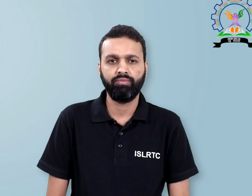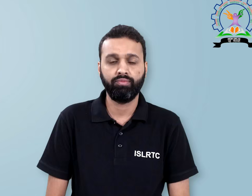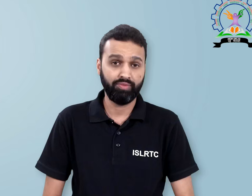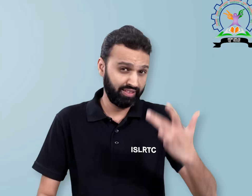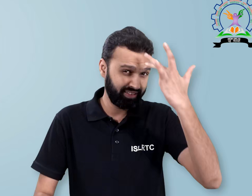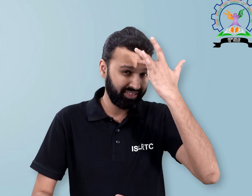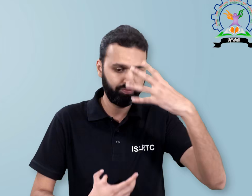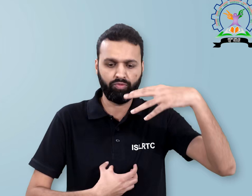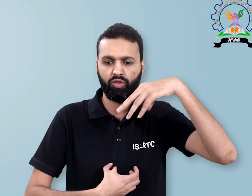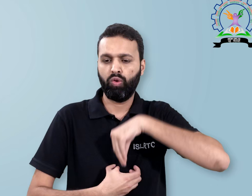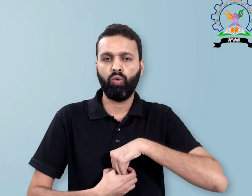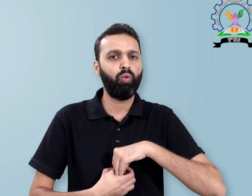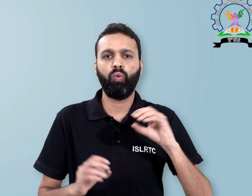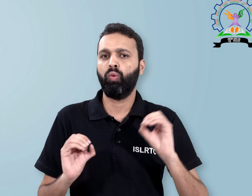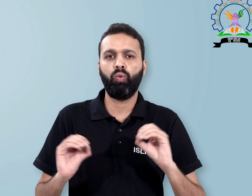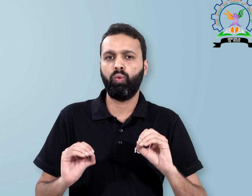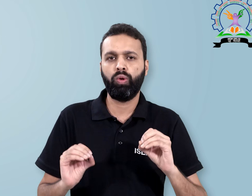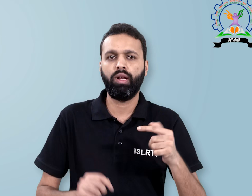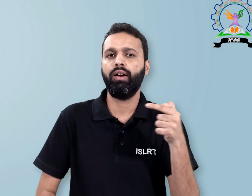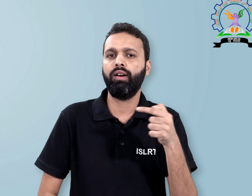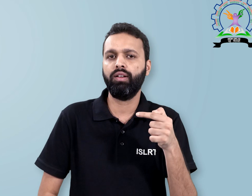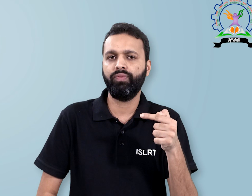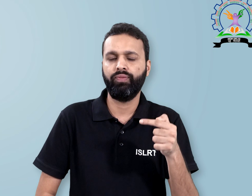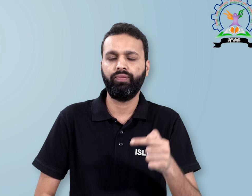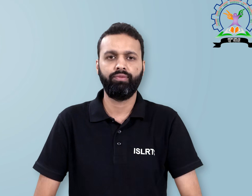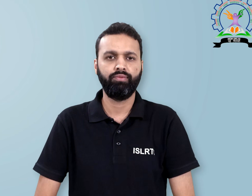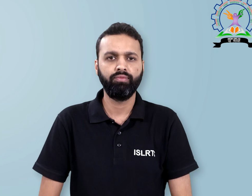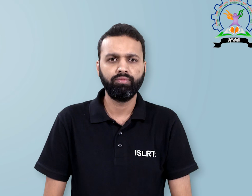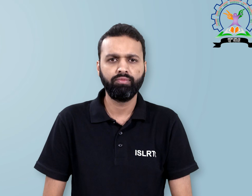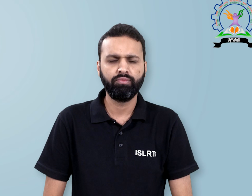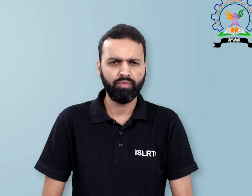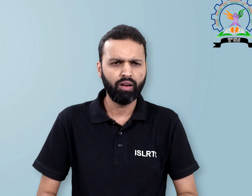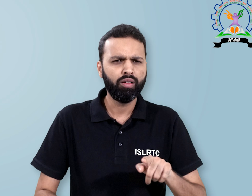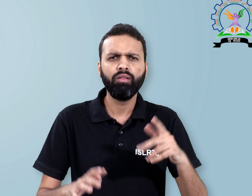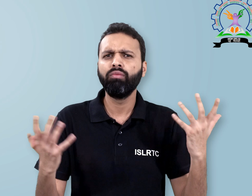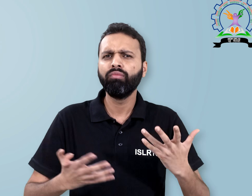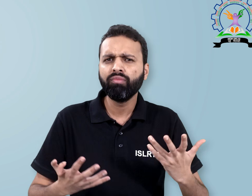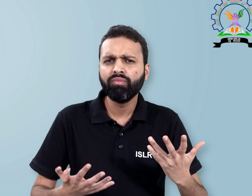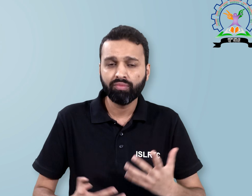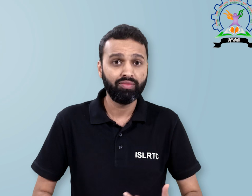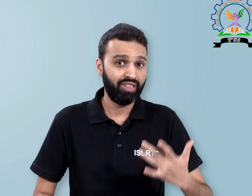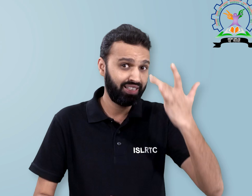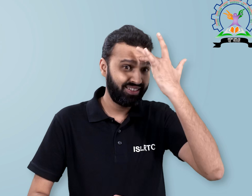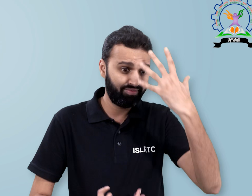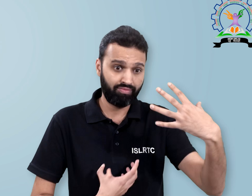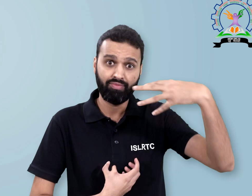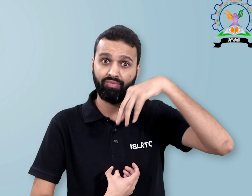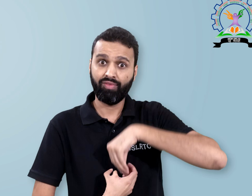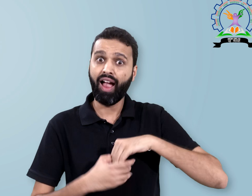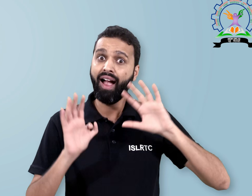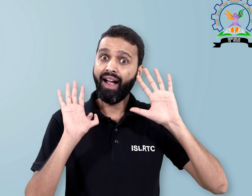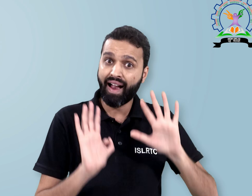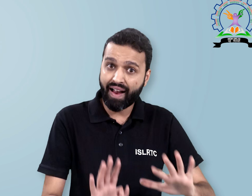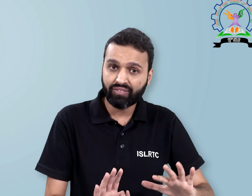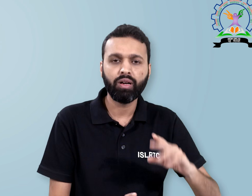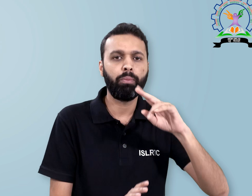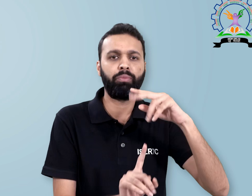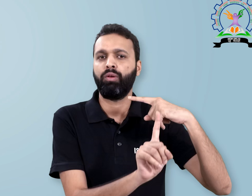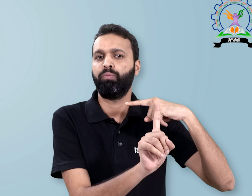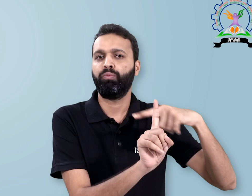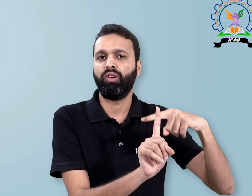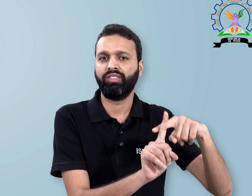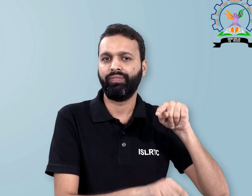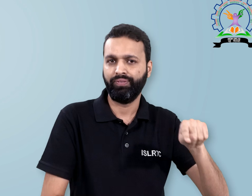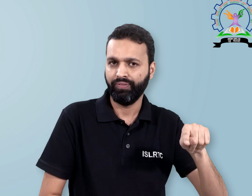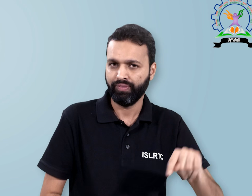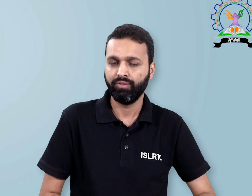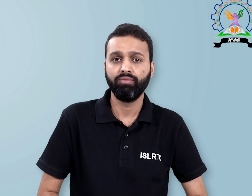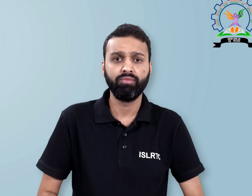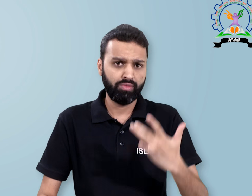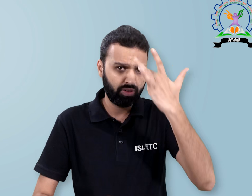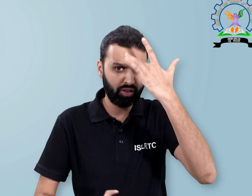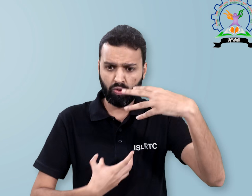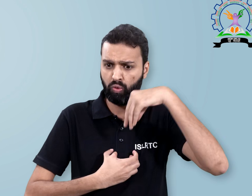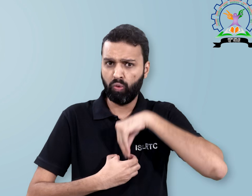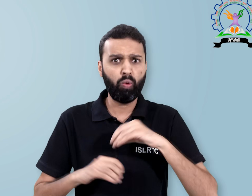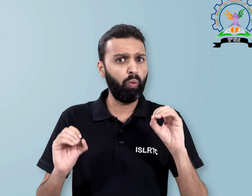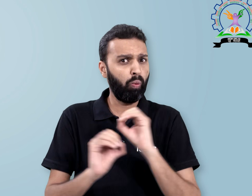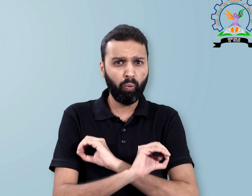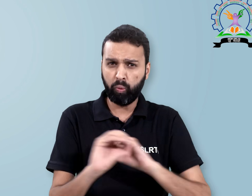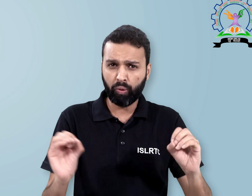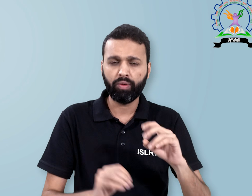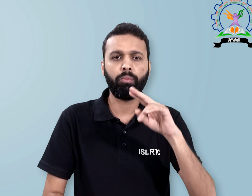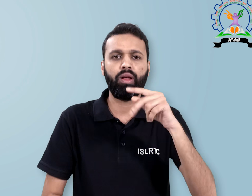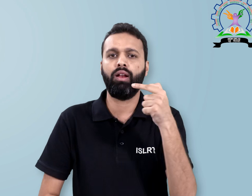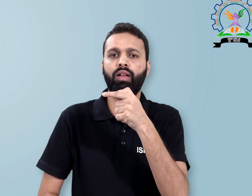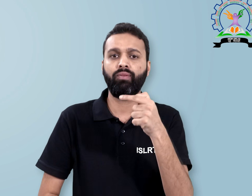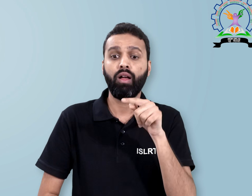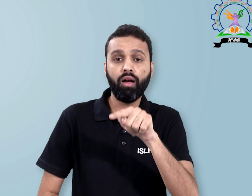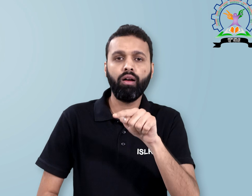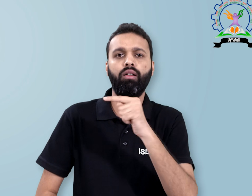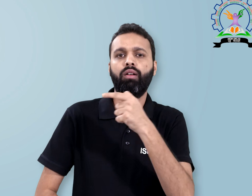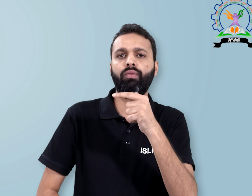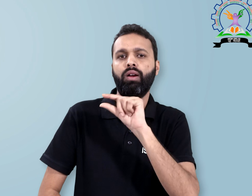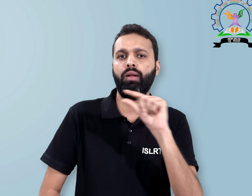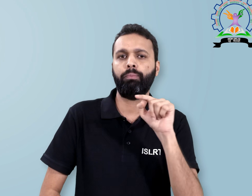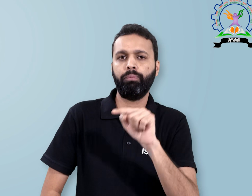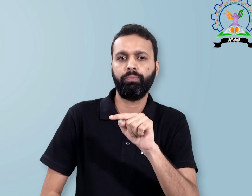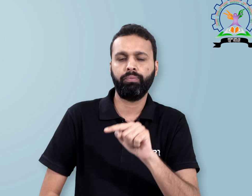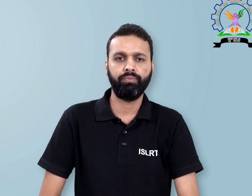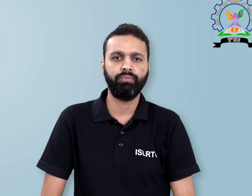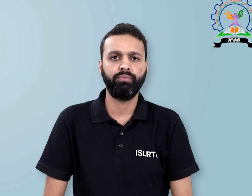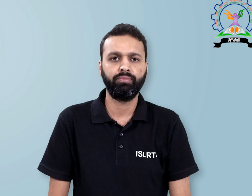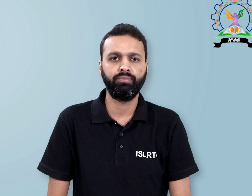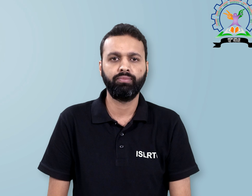Negative Test and Positive Test Result A negative test result means that the test didn't find what it was looking for, while a positive test result means that the test did find what it was looking for.